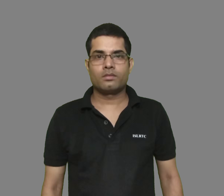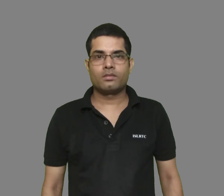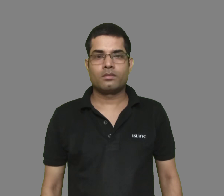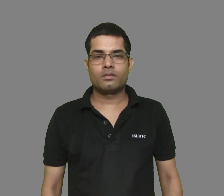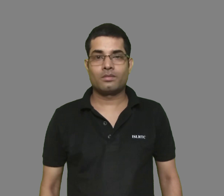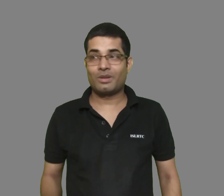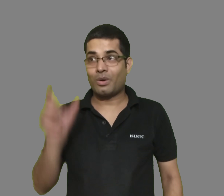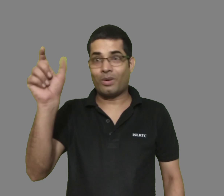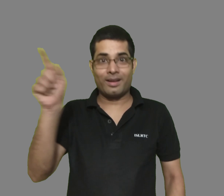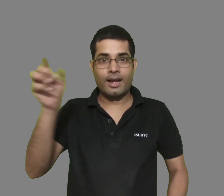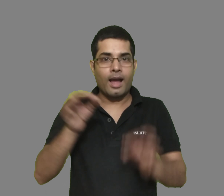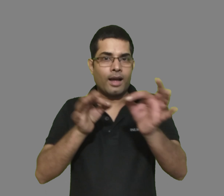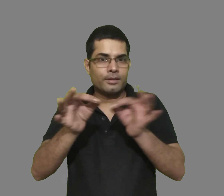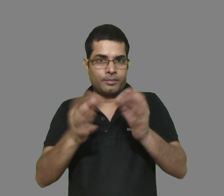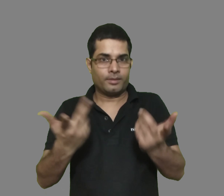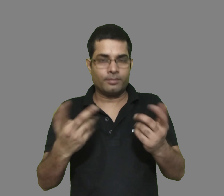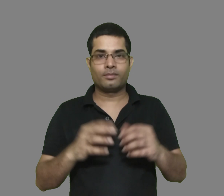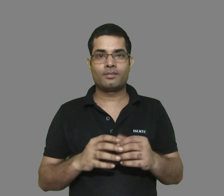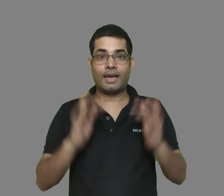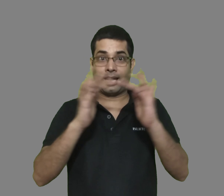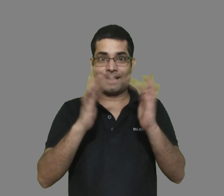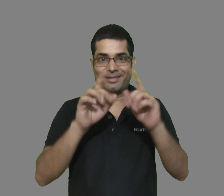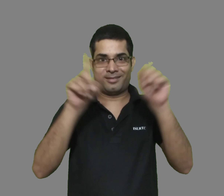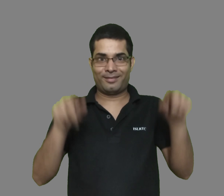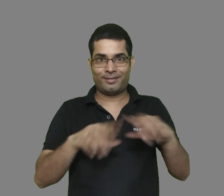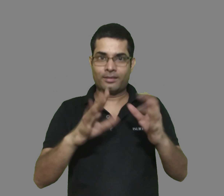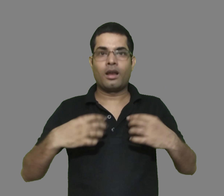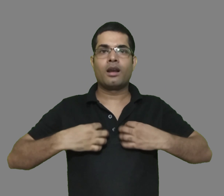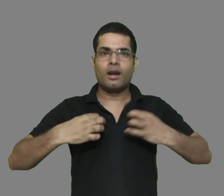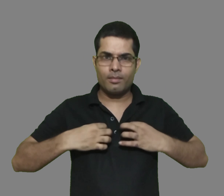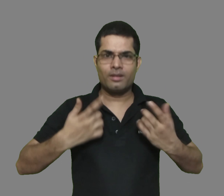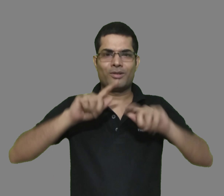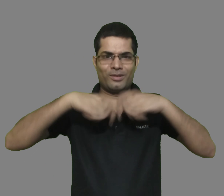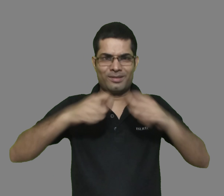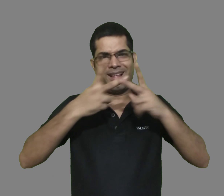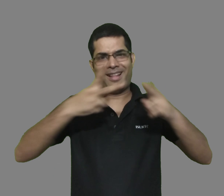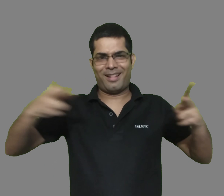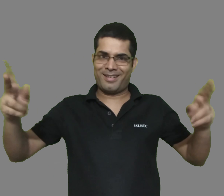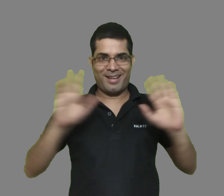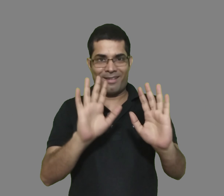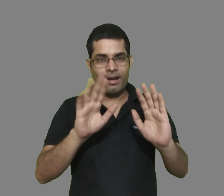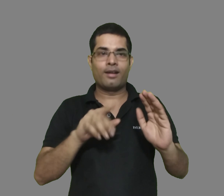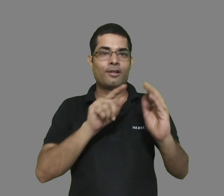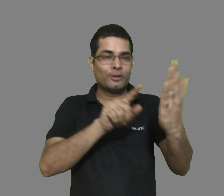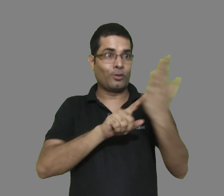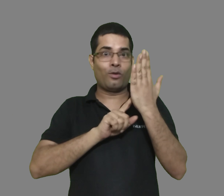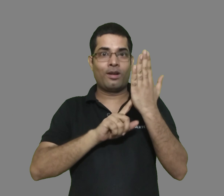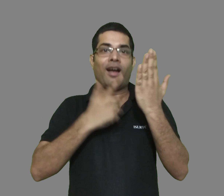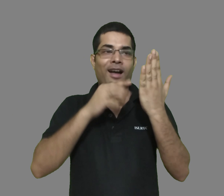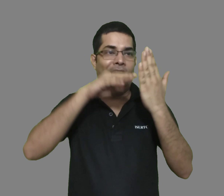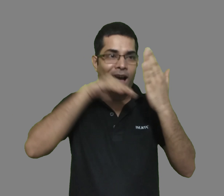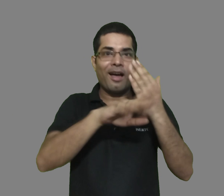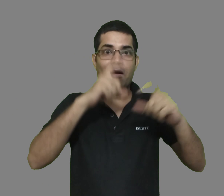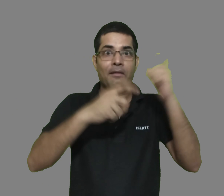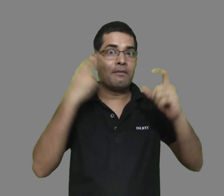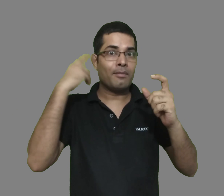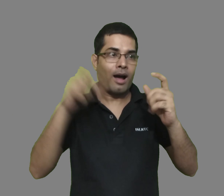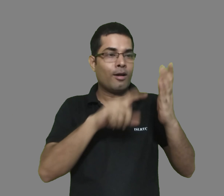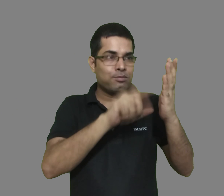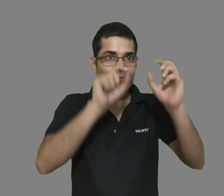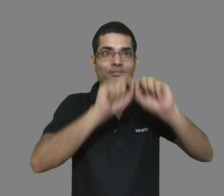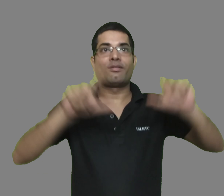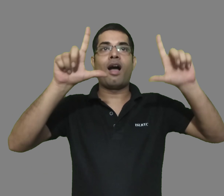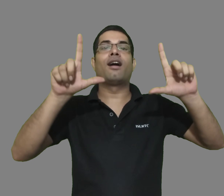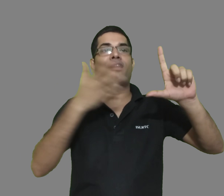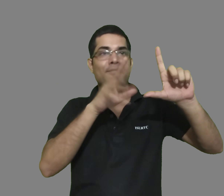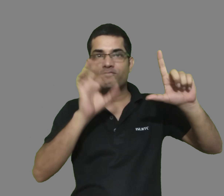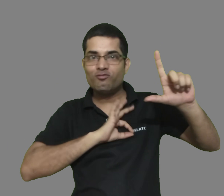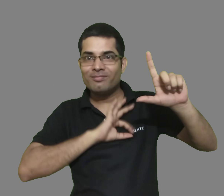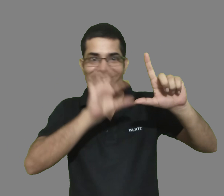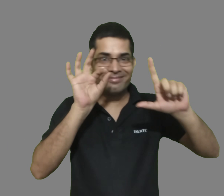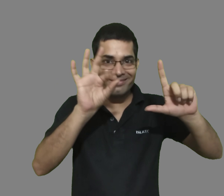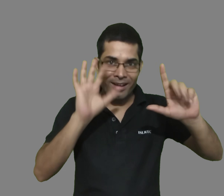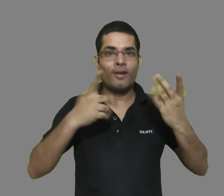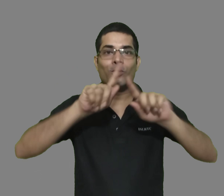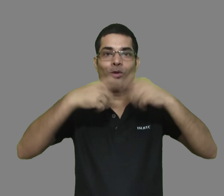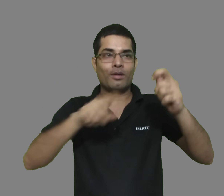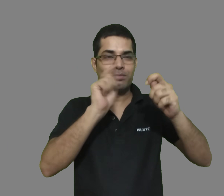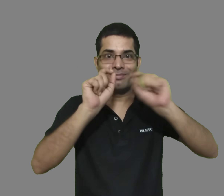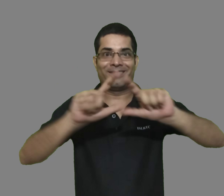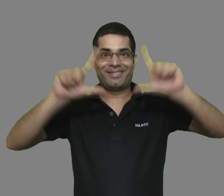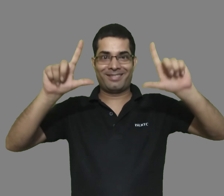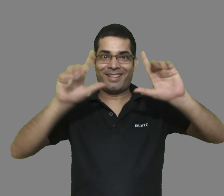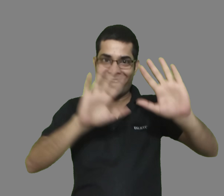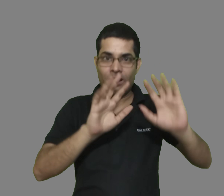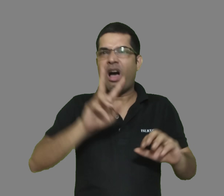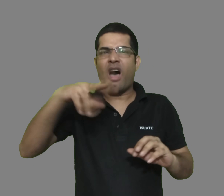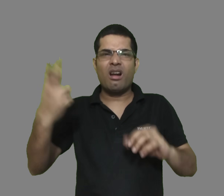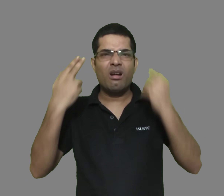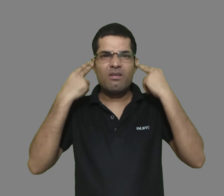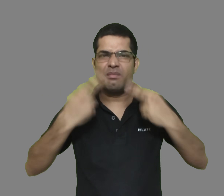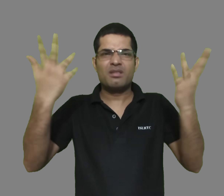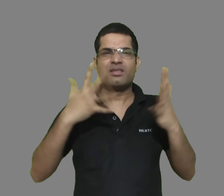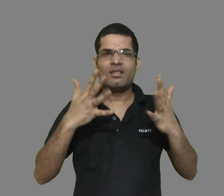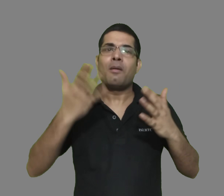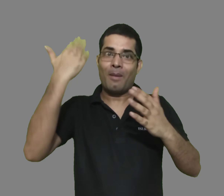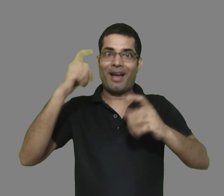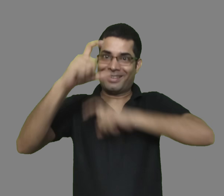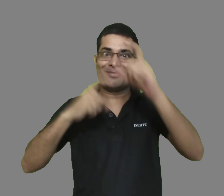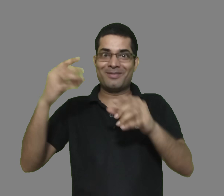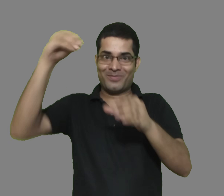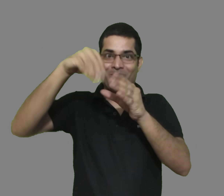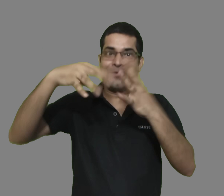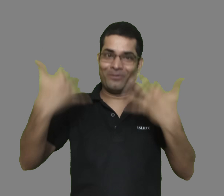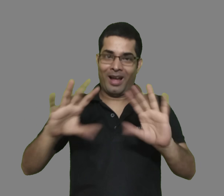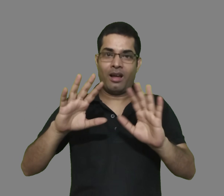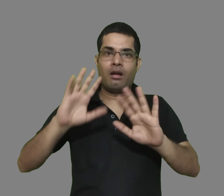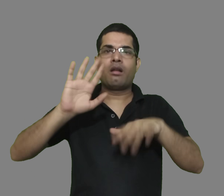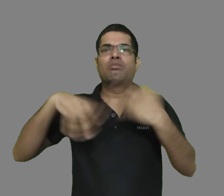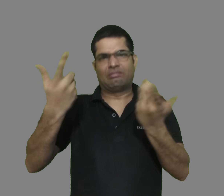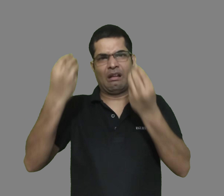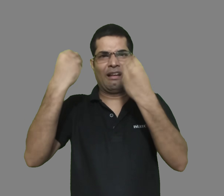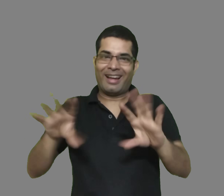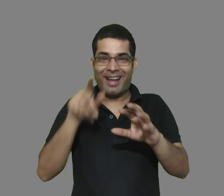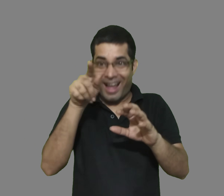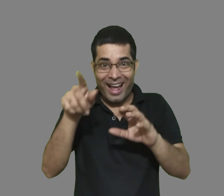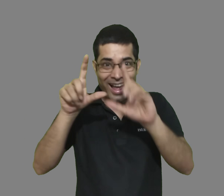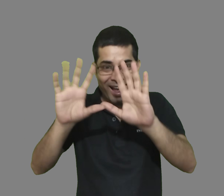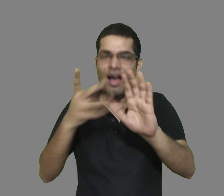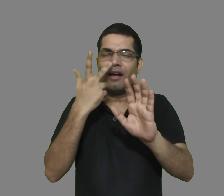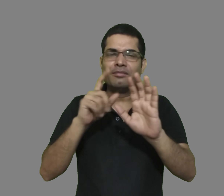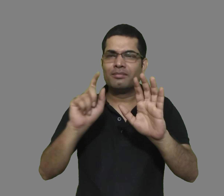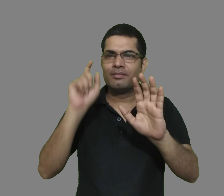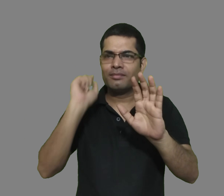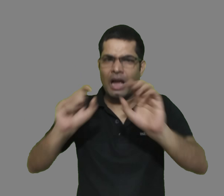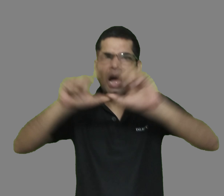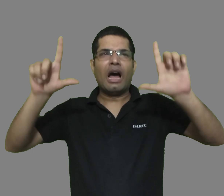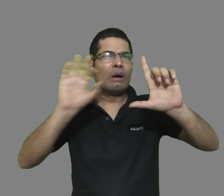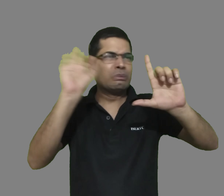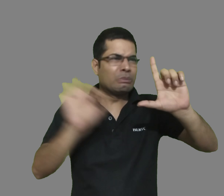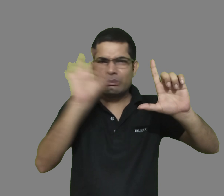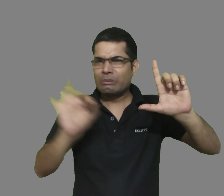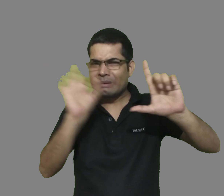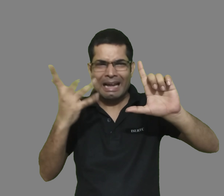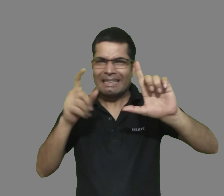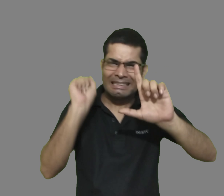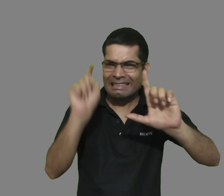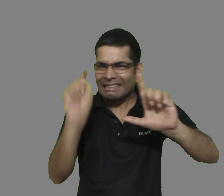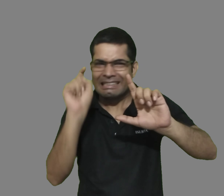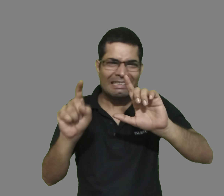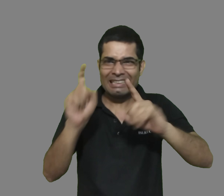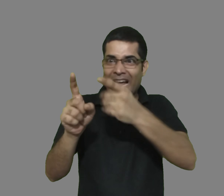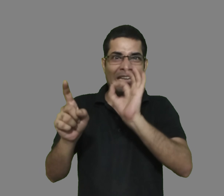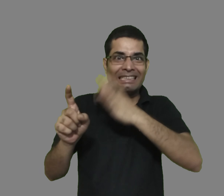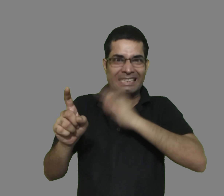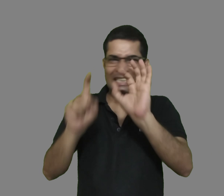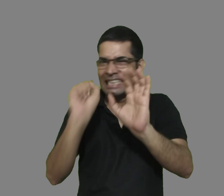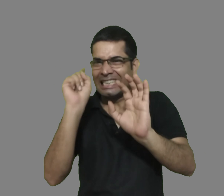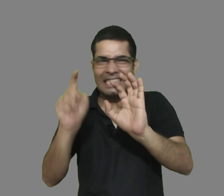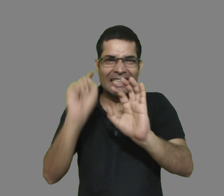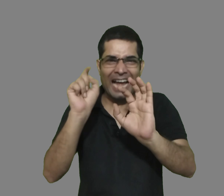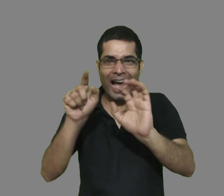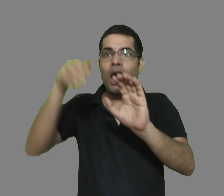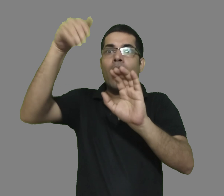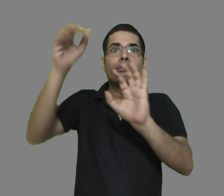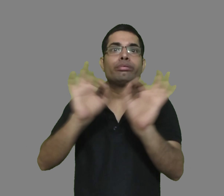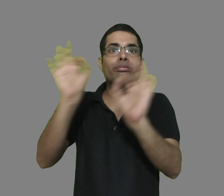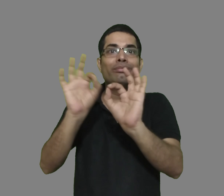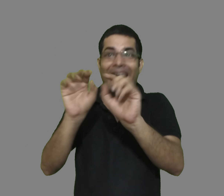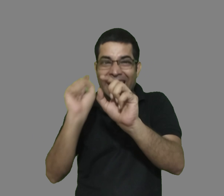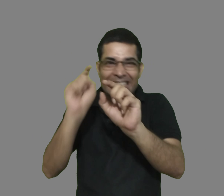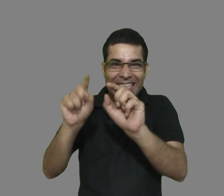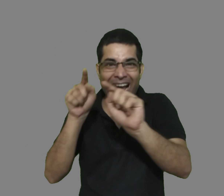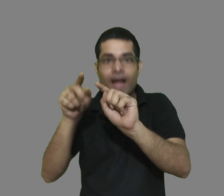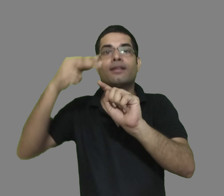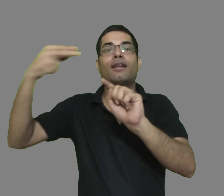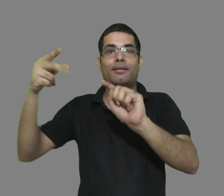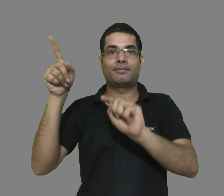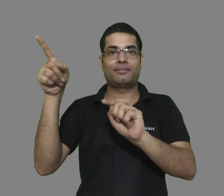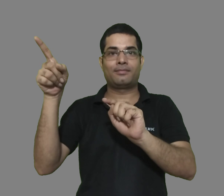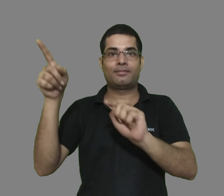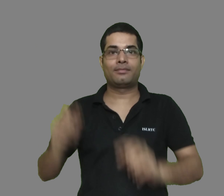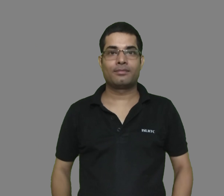White Hat